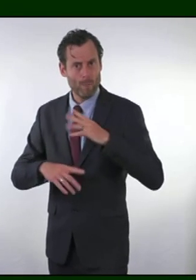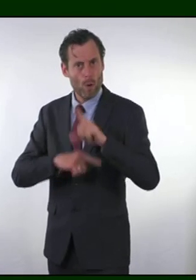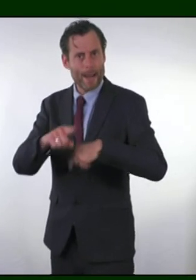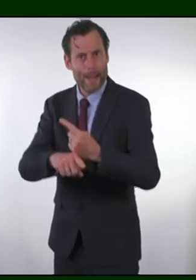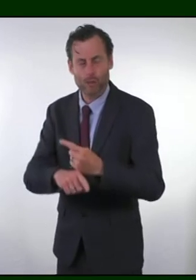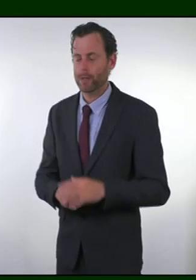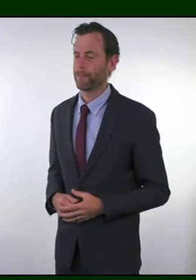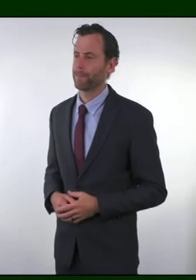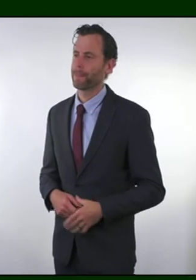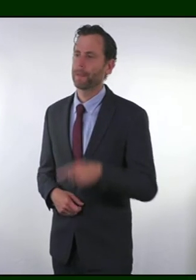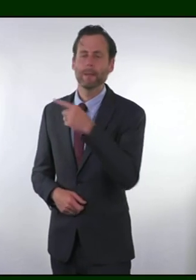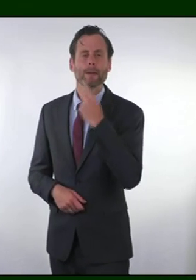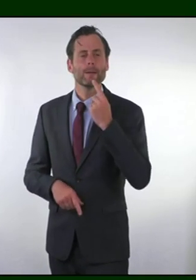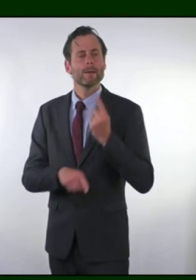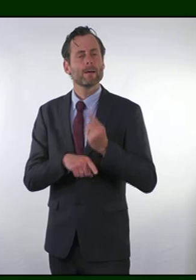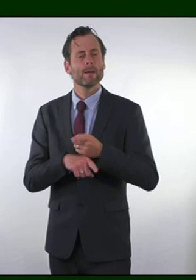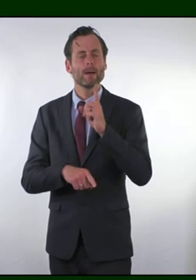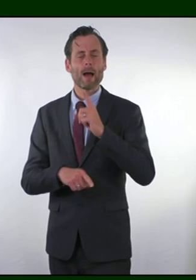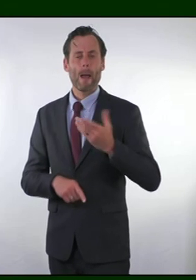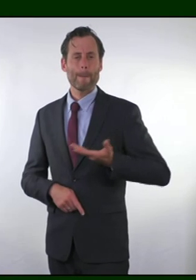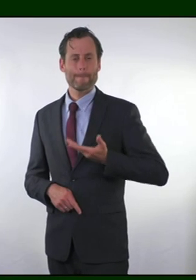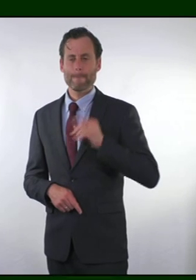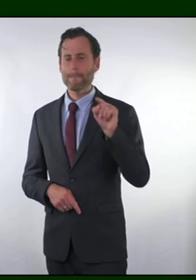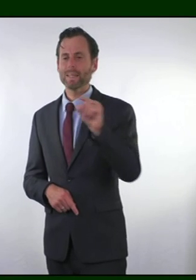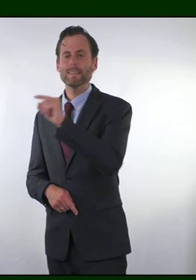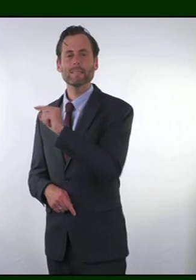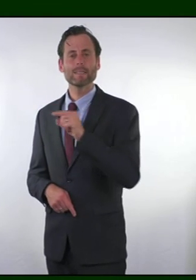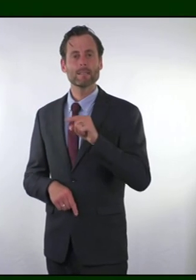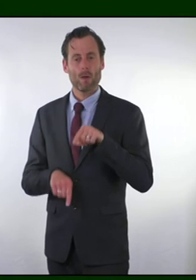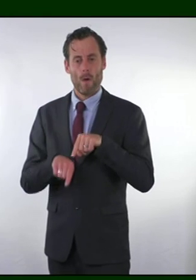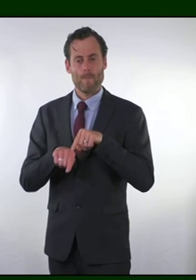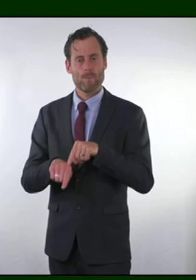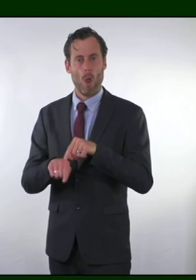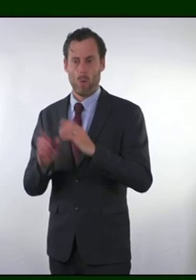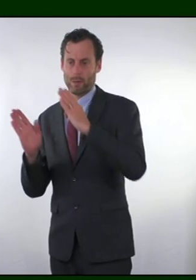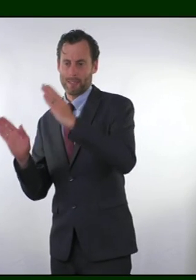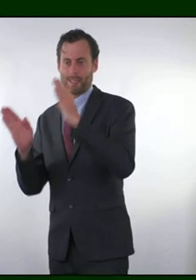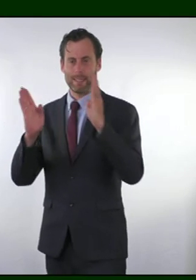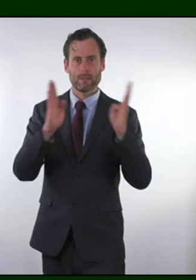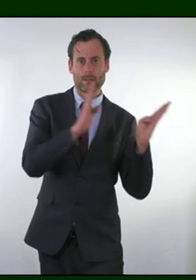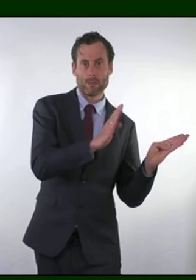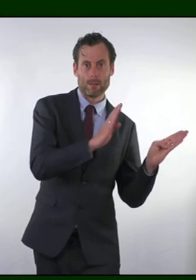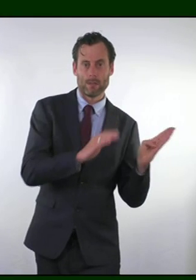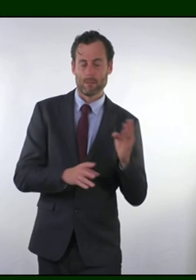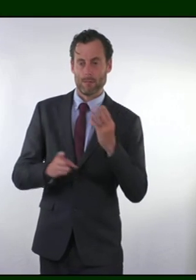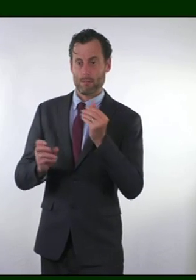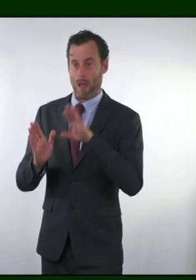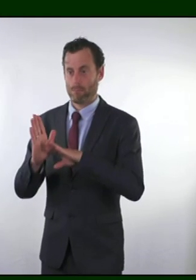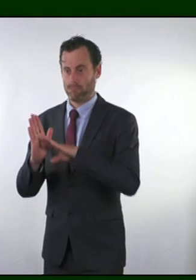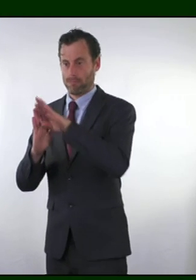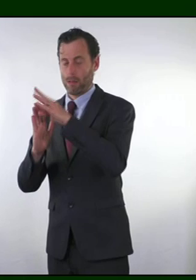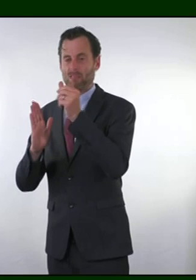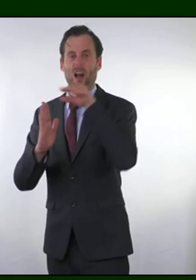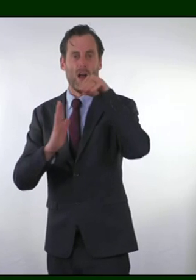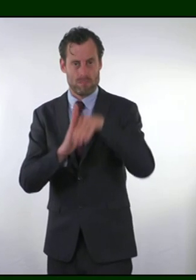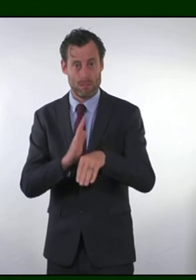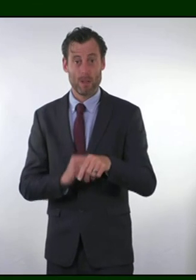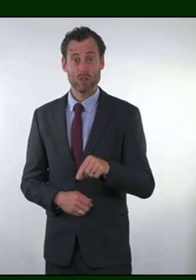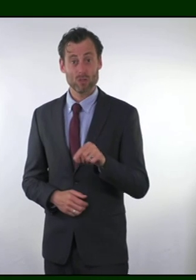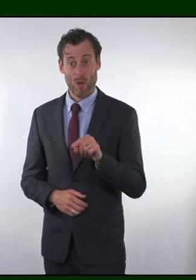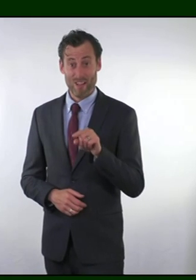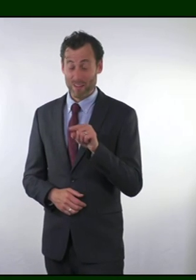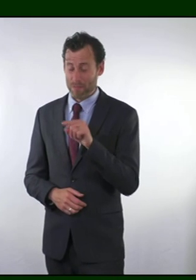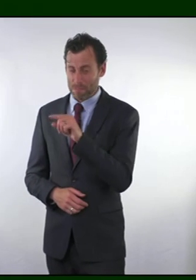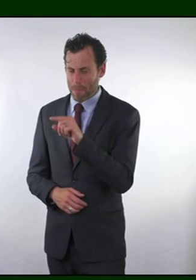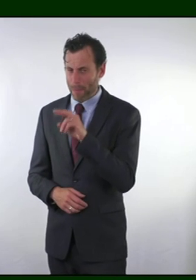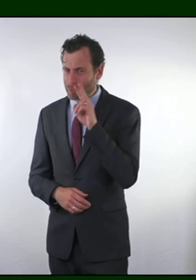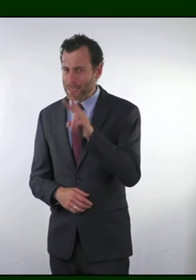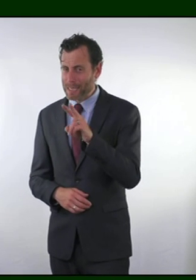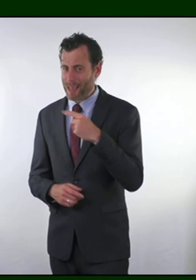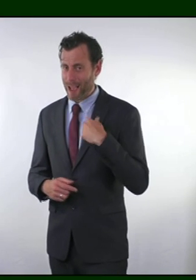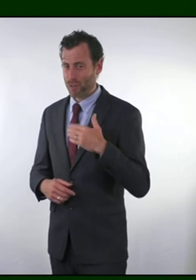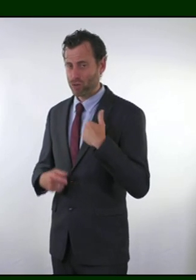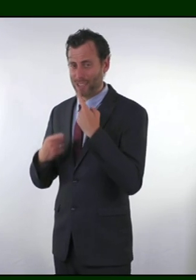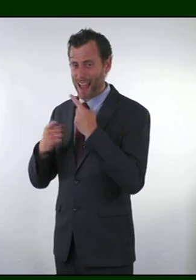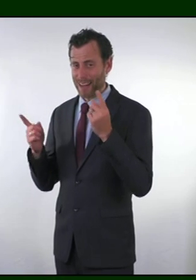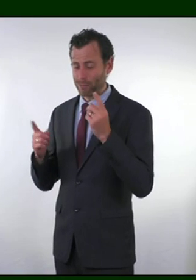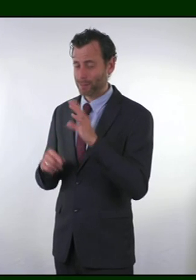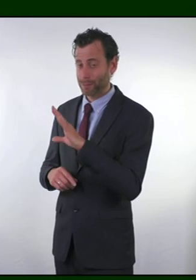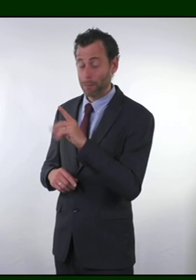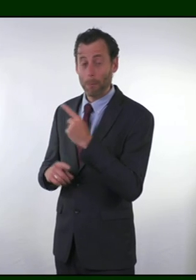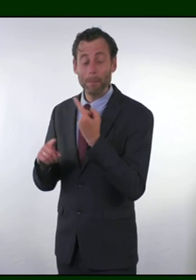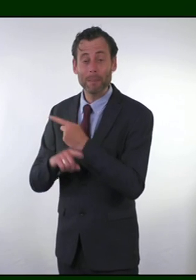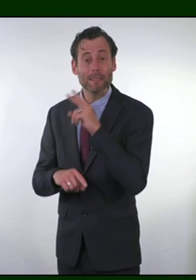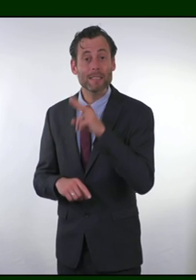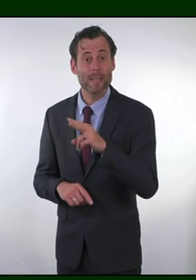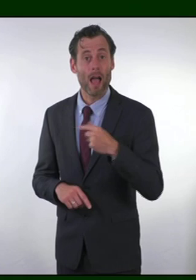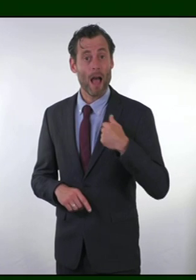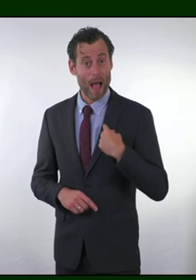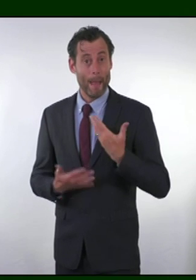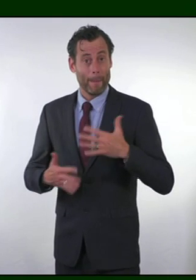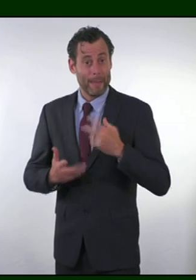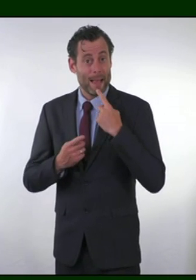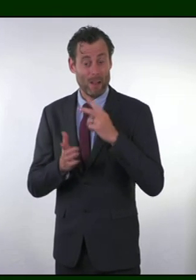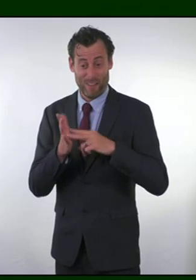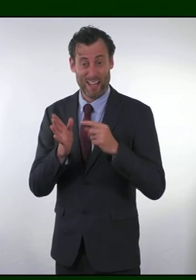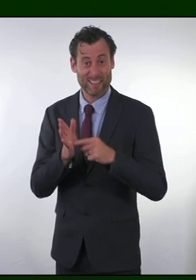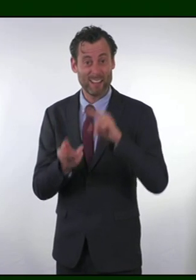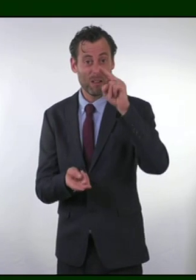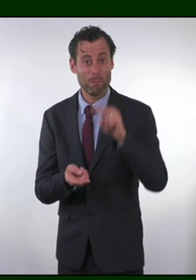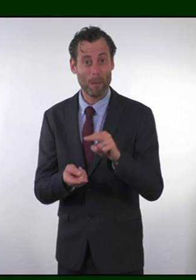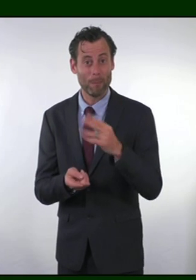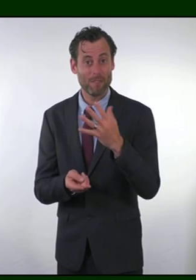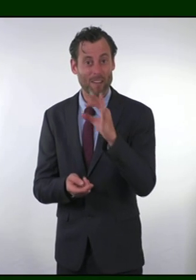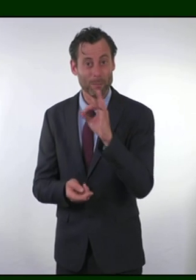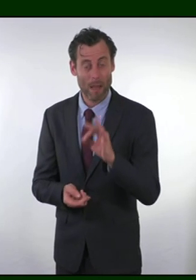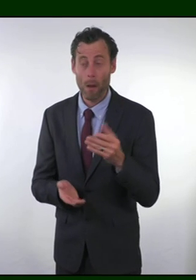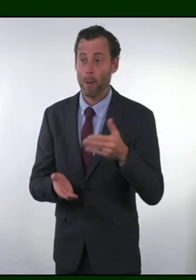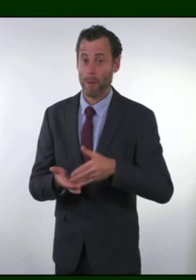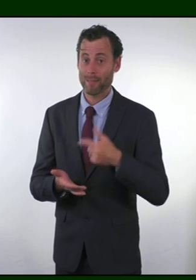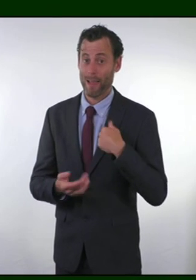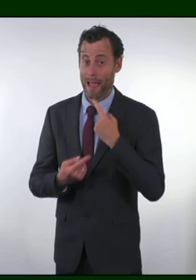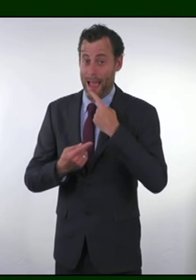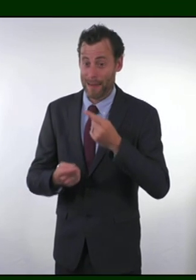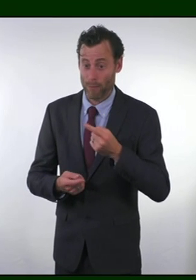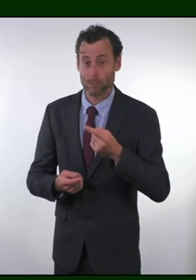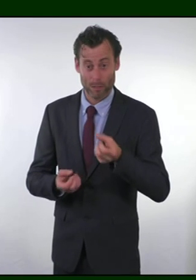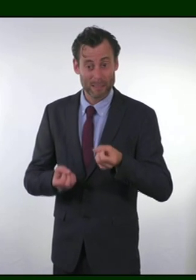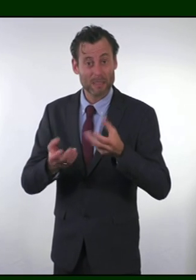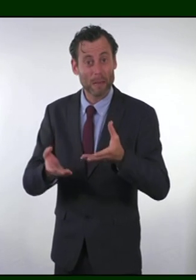The honourable Gentleman talks about seasonal businesses and whether they have or have not had support; he may have missed the fact that we have just cut VAT for those sectors from 20% to 5% for the next six months, and we have just provided an “eat out to help out” discount for the country to enjoy discounted meals to protect those businesses and protect the employment in them.